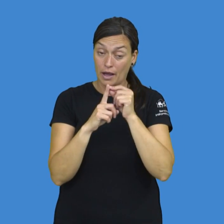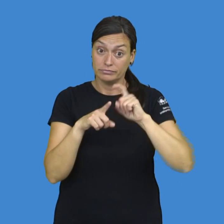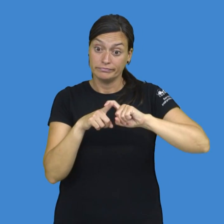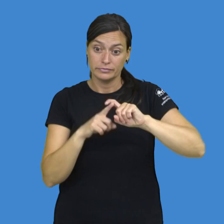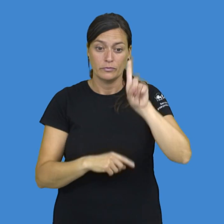tipo